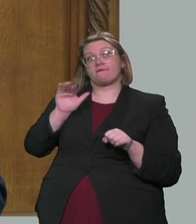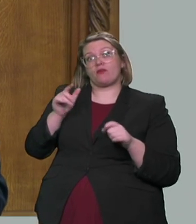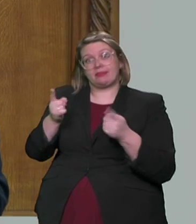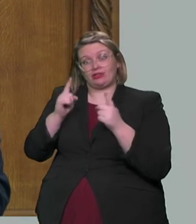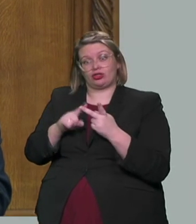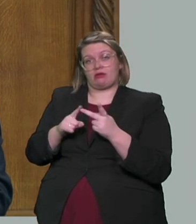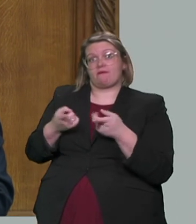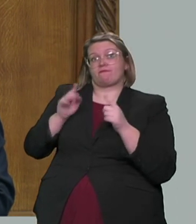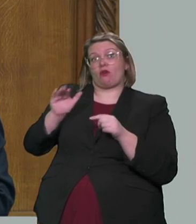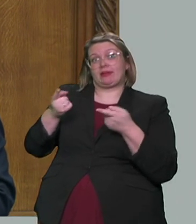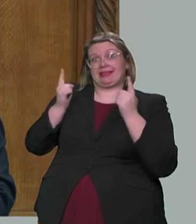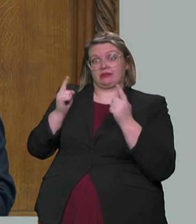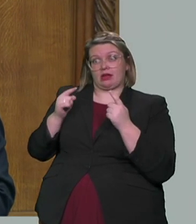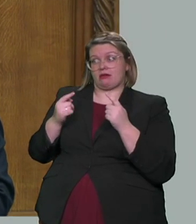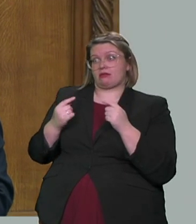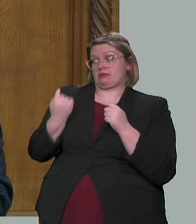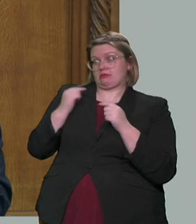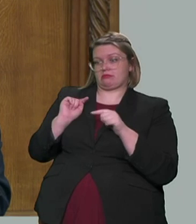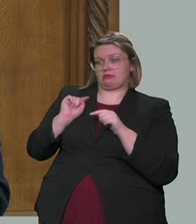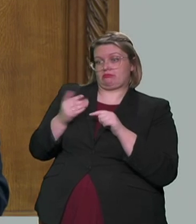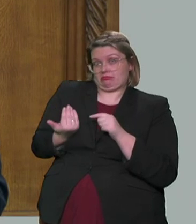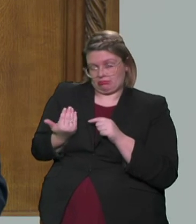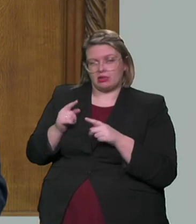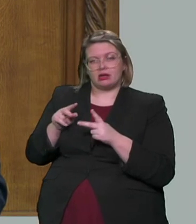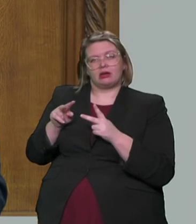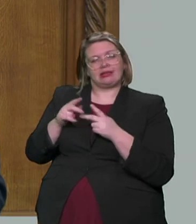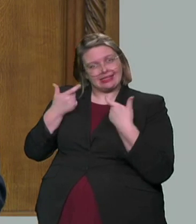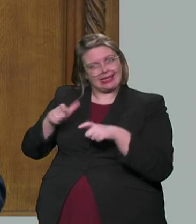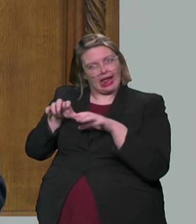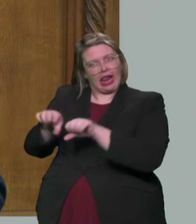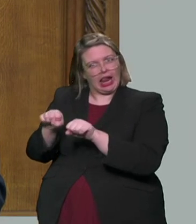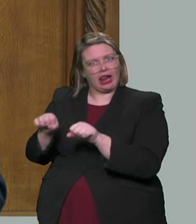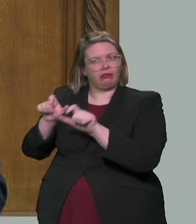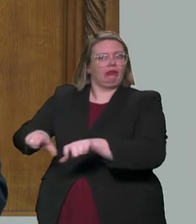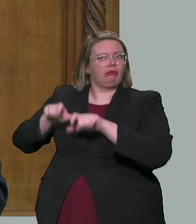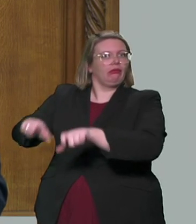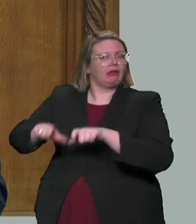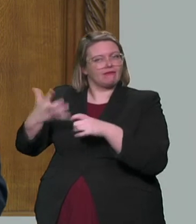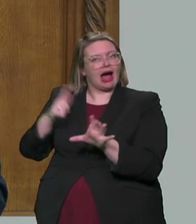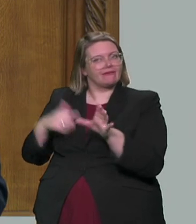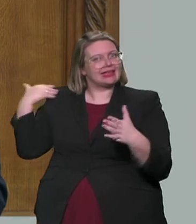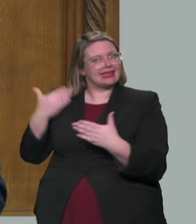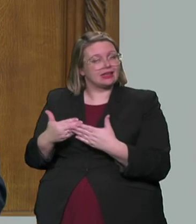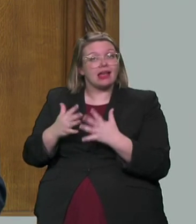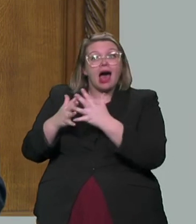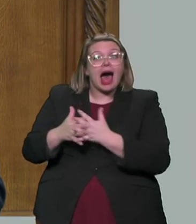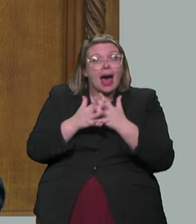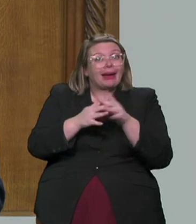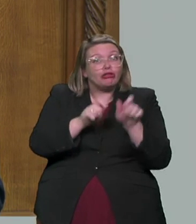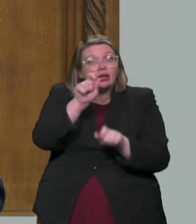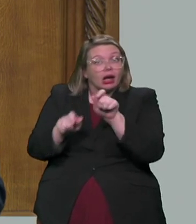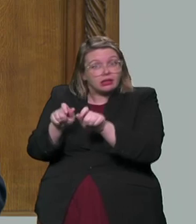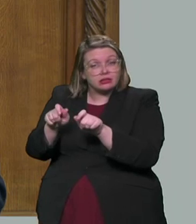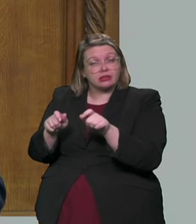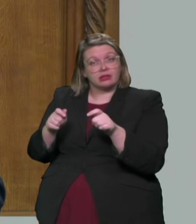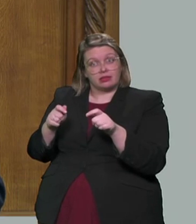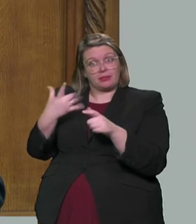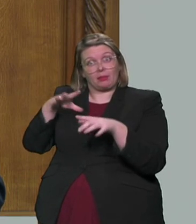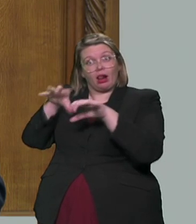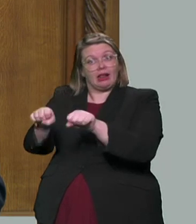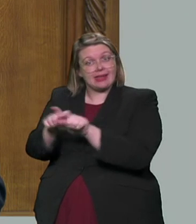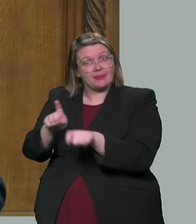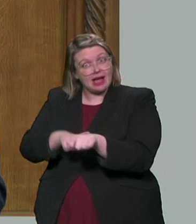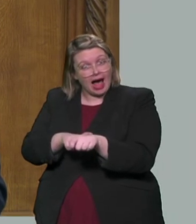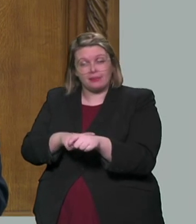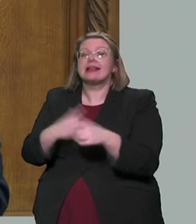Luke Symons is still in captivity in Sanaa, even though other nations—including the Americans—have managed to get their citizens released.